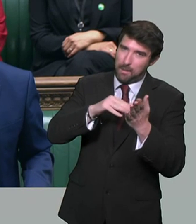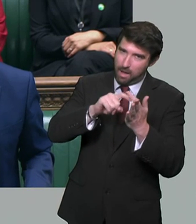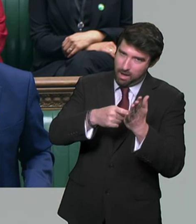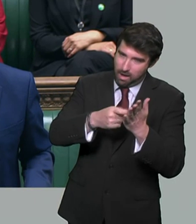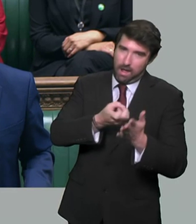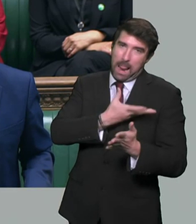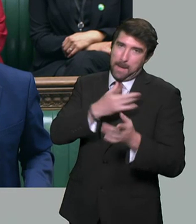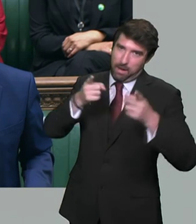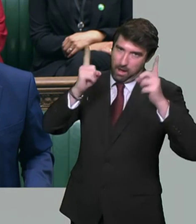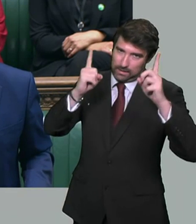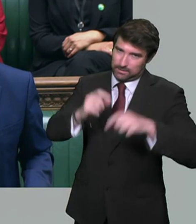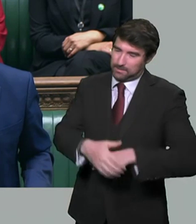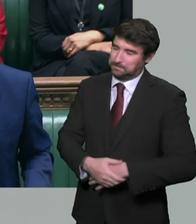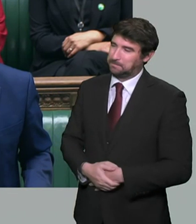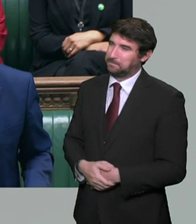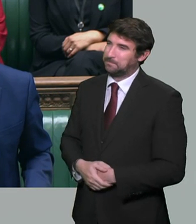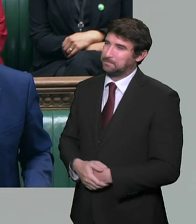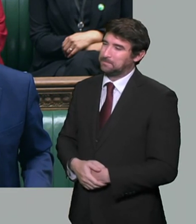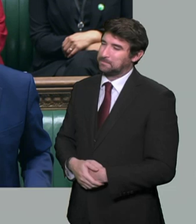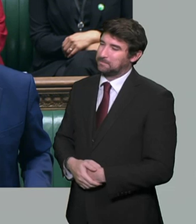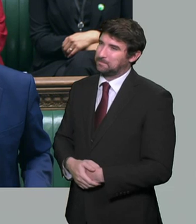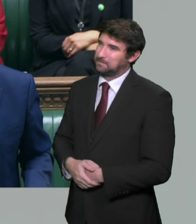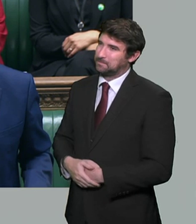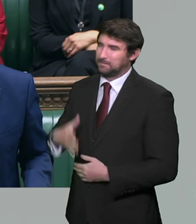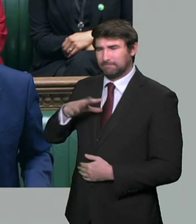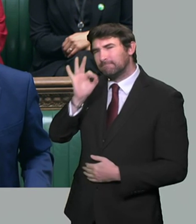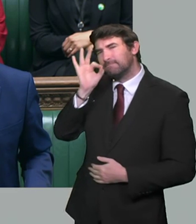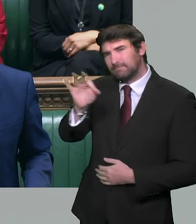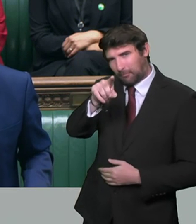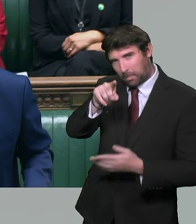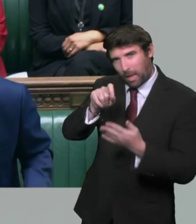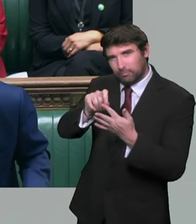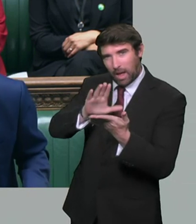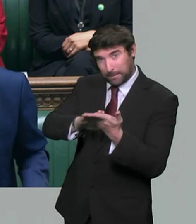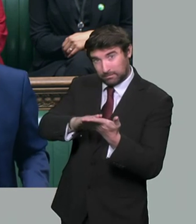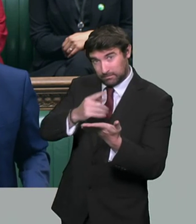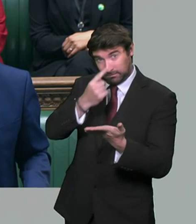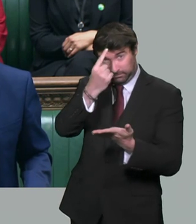I want to ask the Prime Minister about the promise he made to the British people to